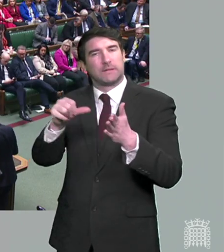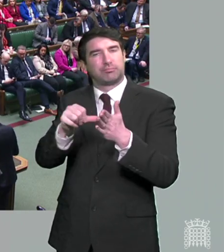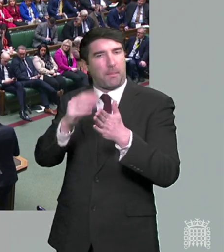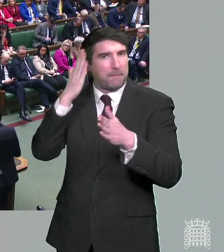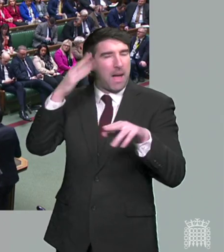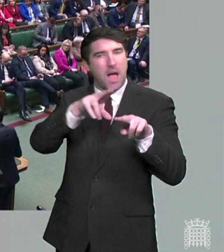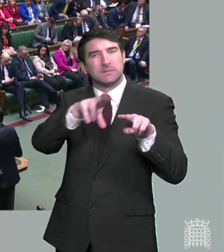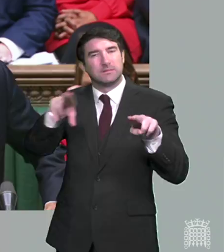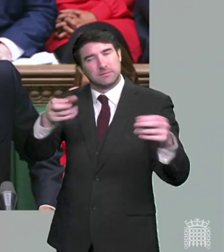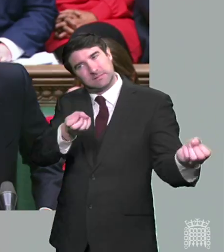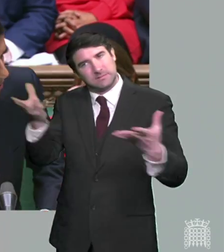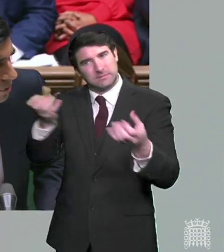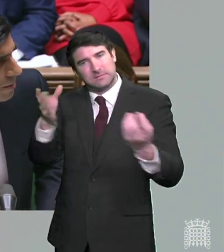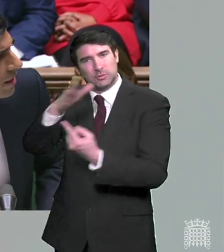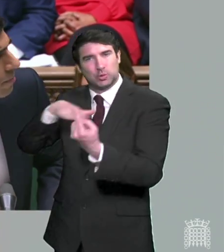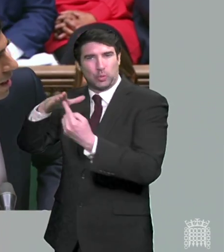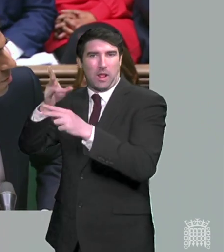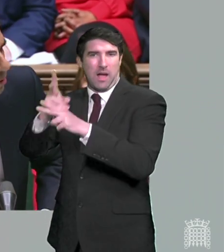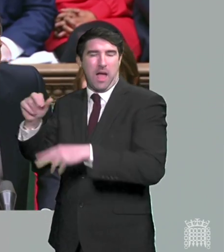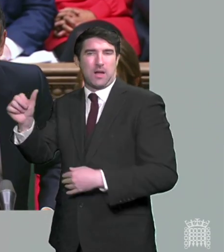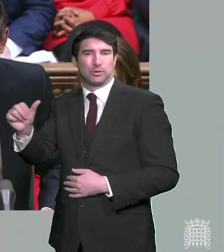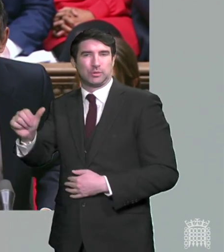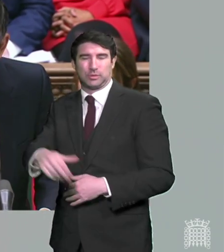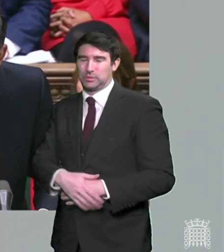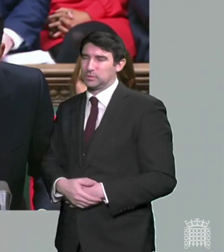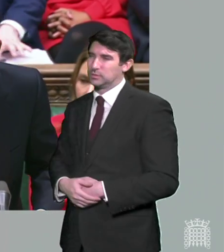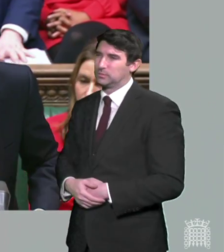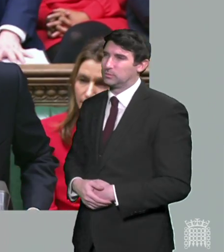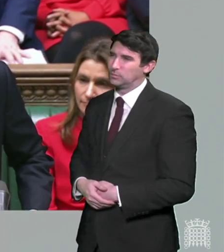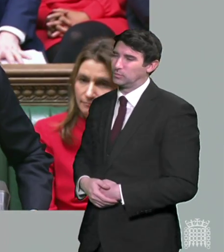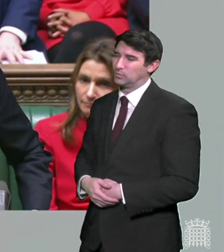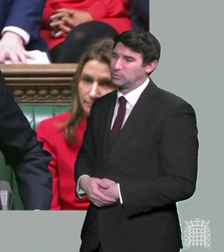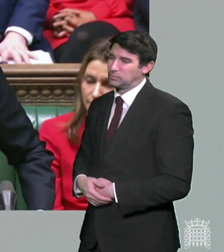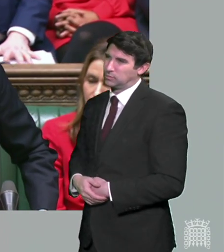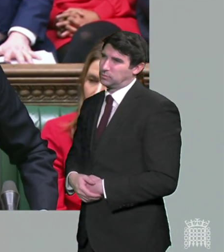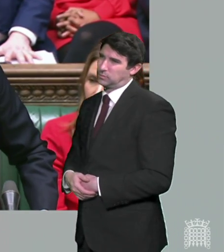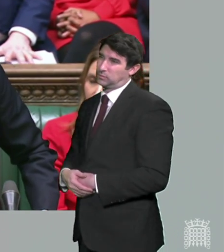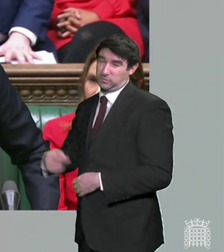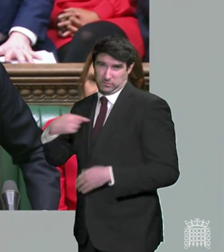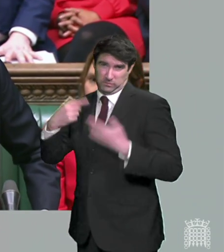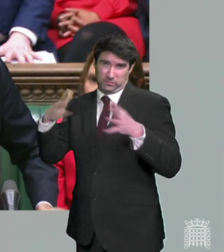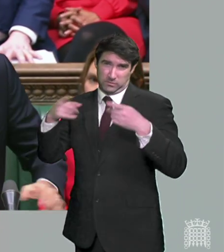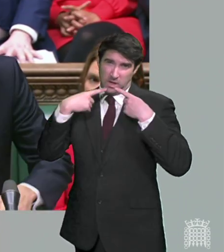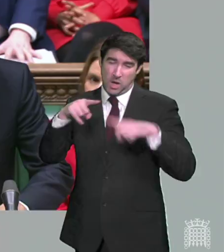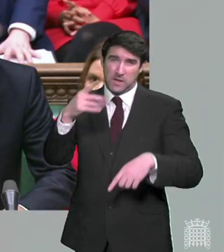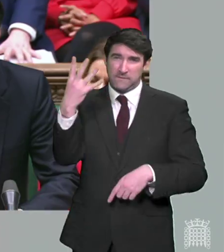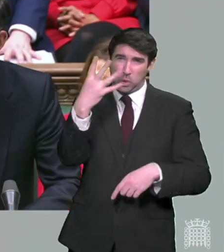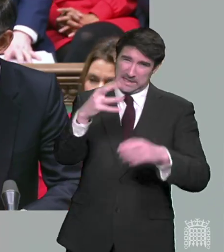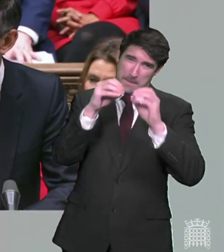We recently announced £14 billion more for health and social care.